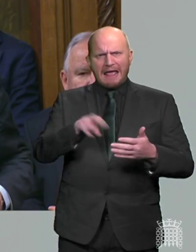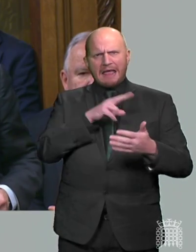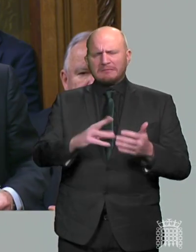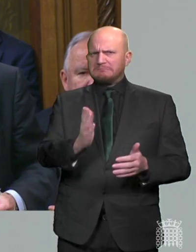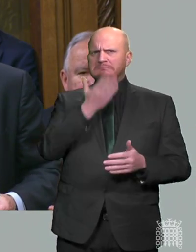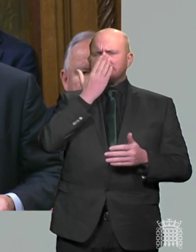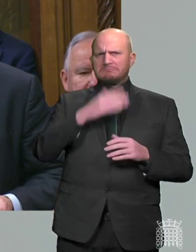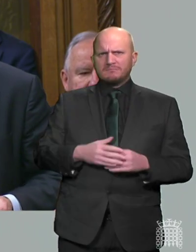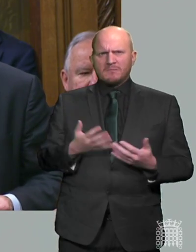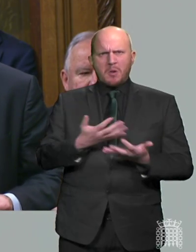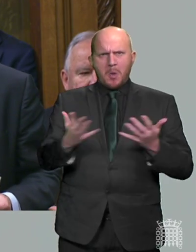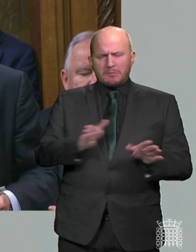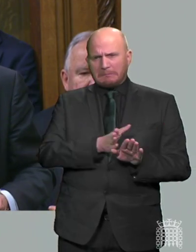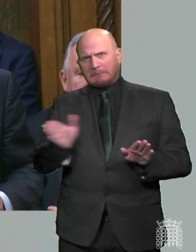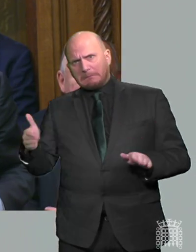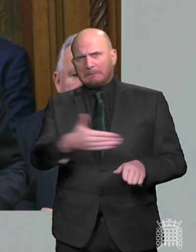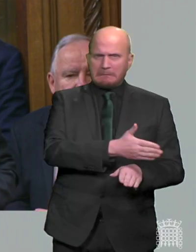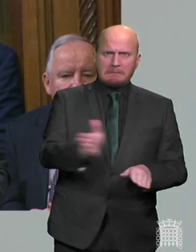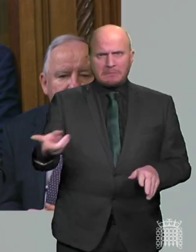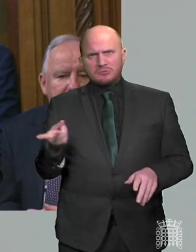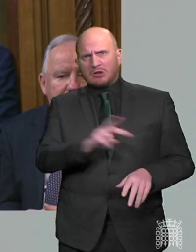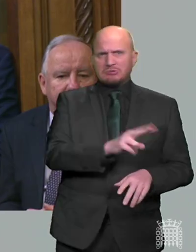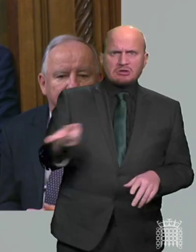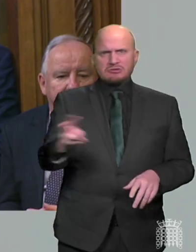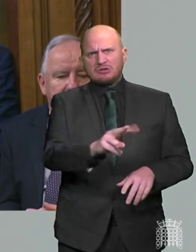This has become the experience of a west coast rail passenger.